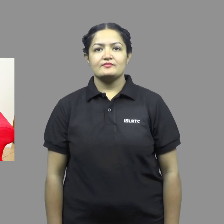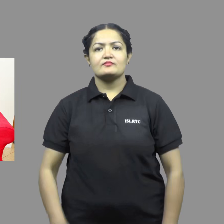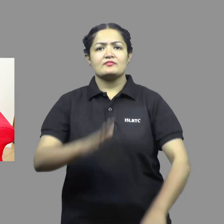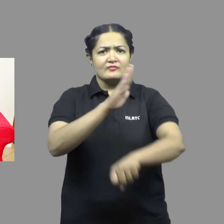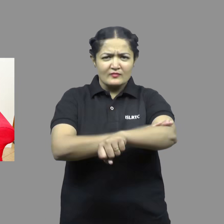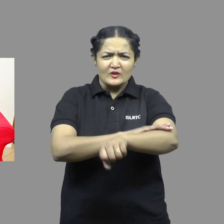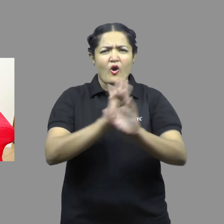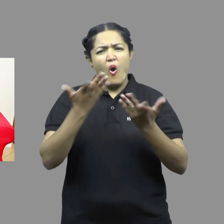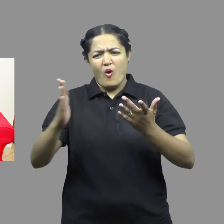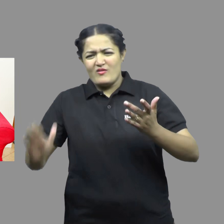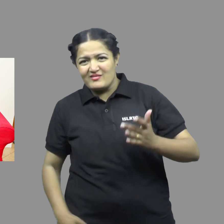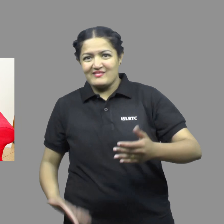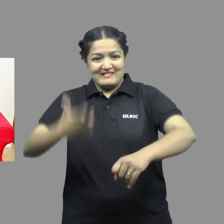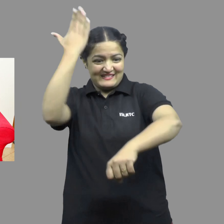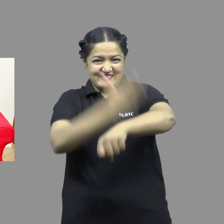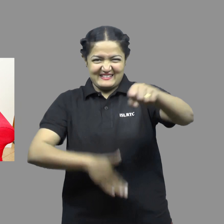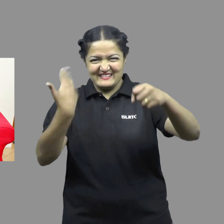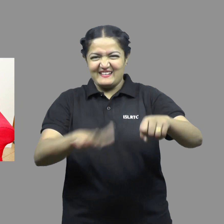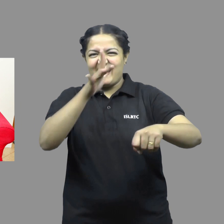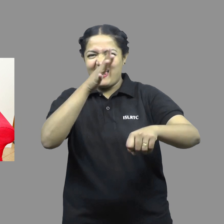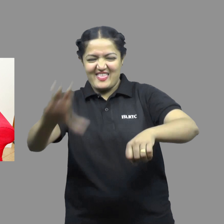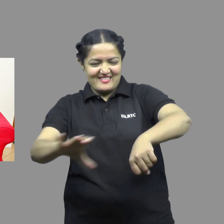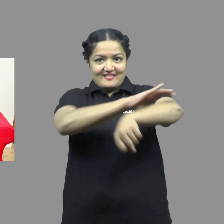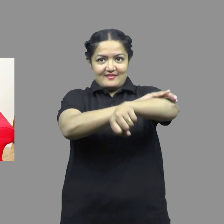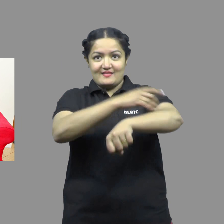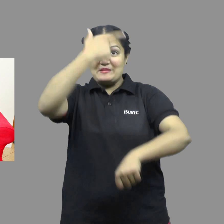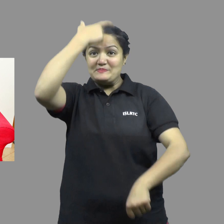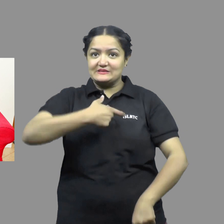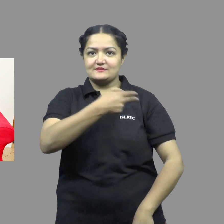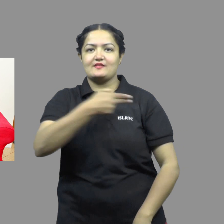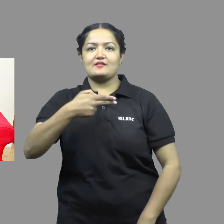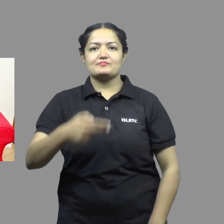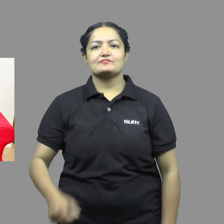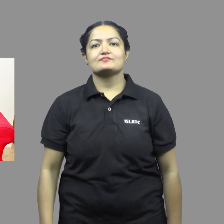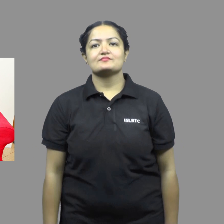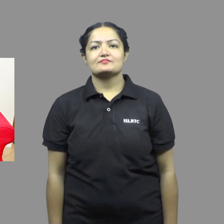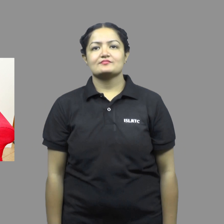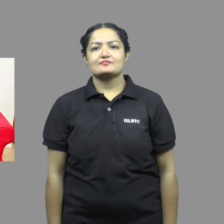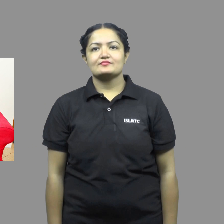Amputee